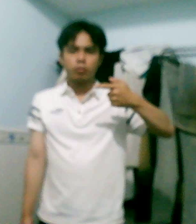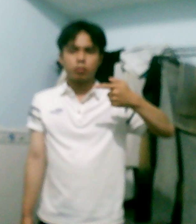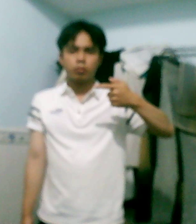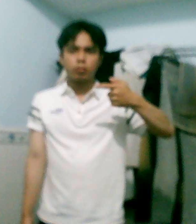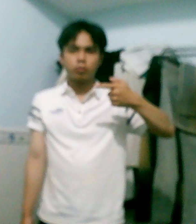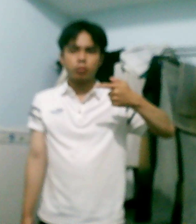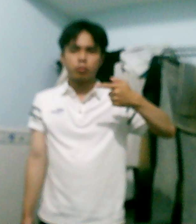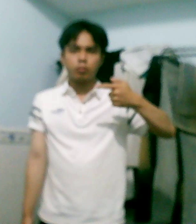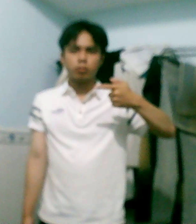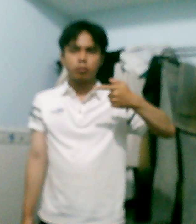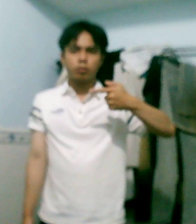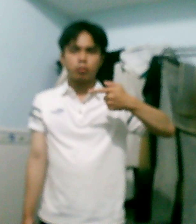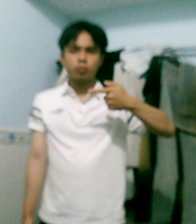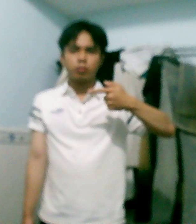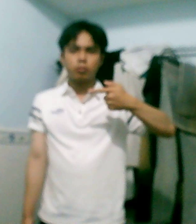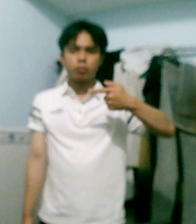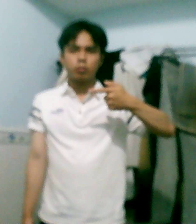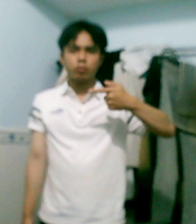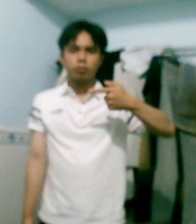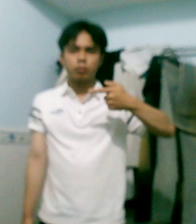g